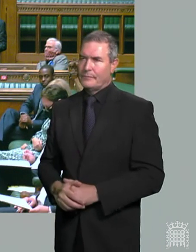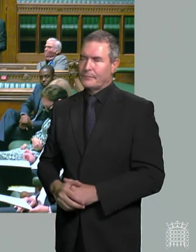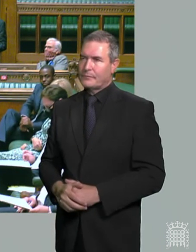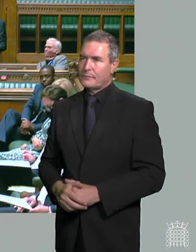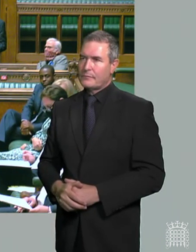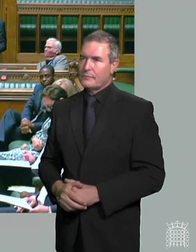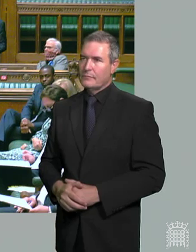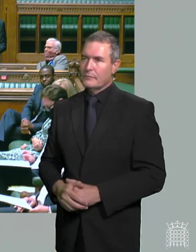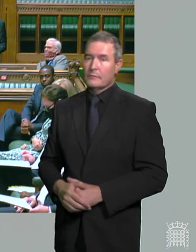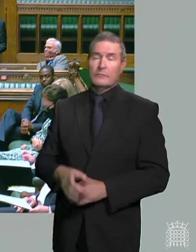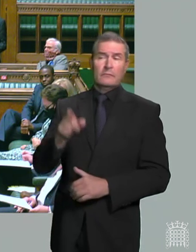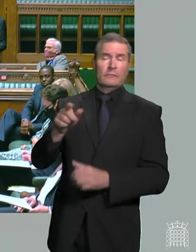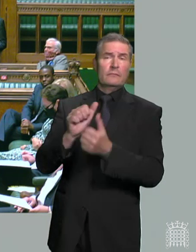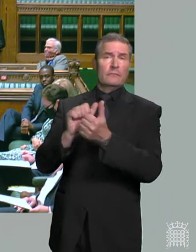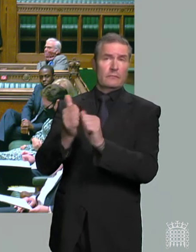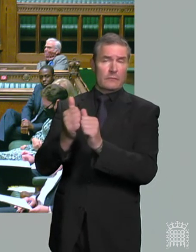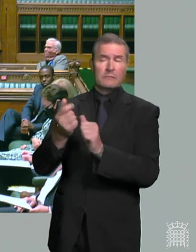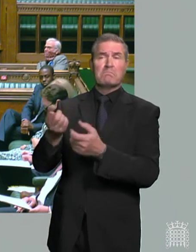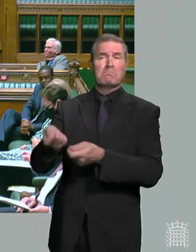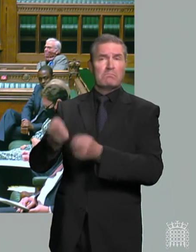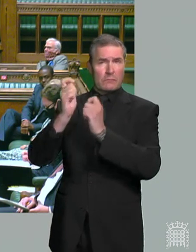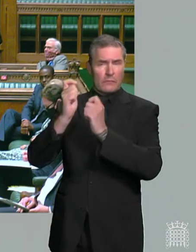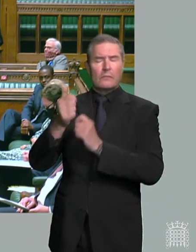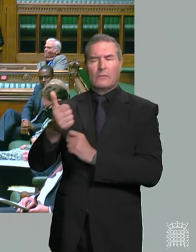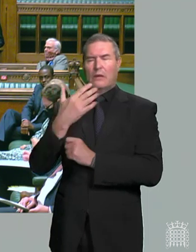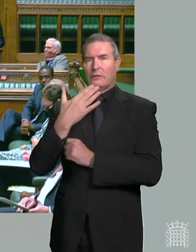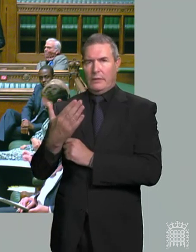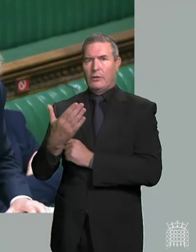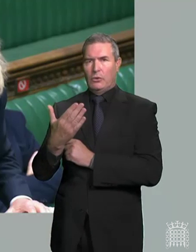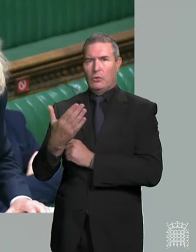My honourable Friend is right to raise this.